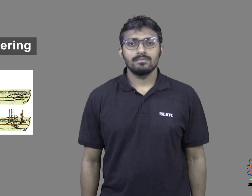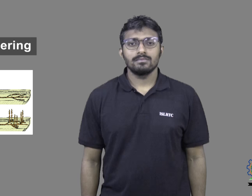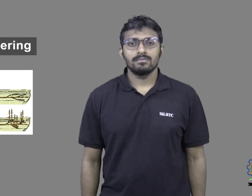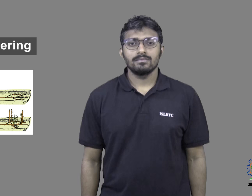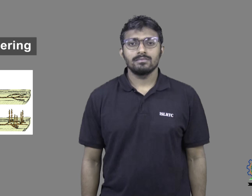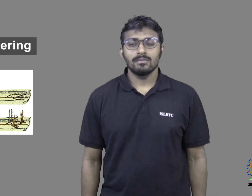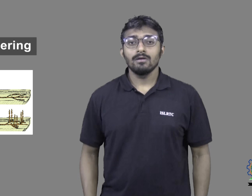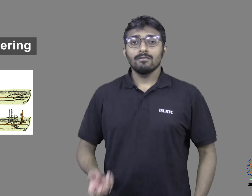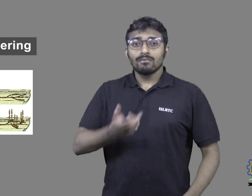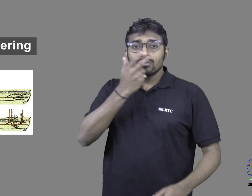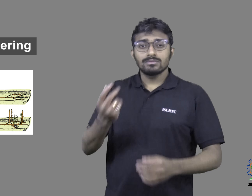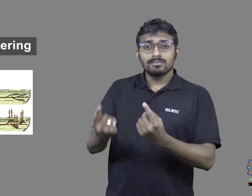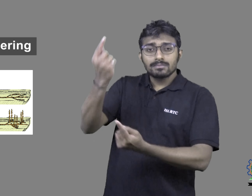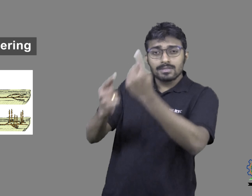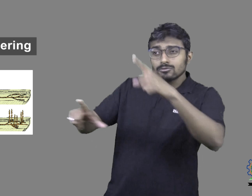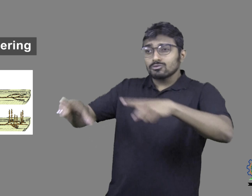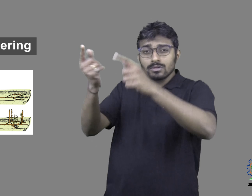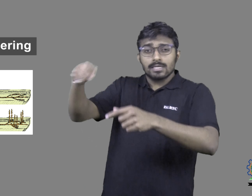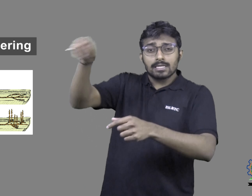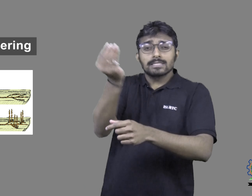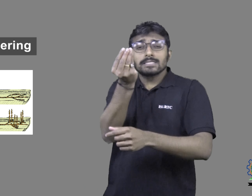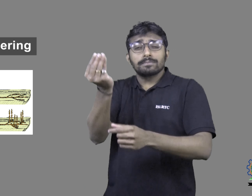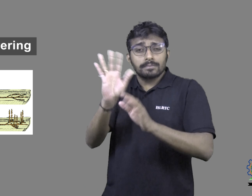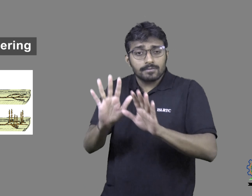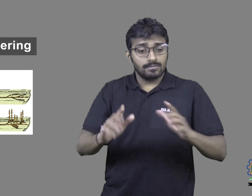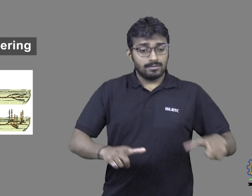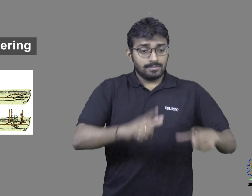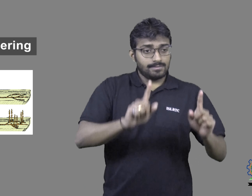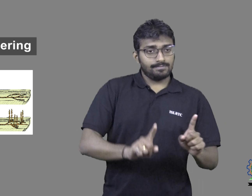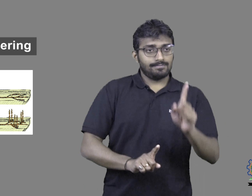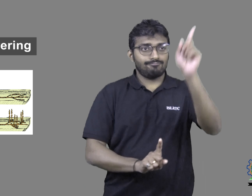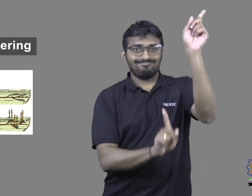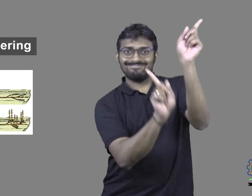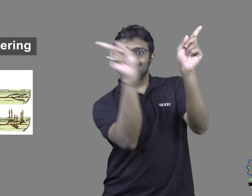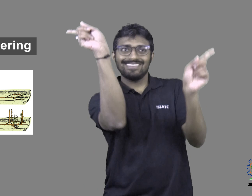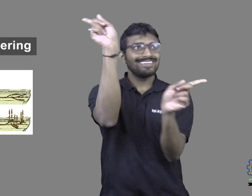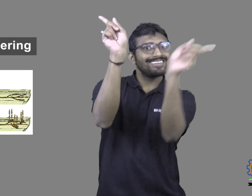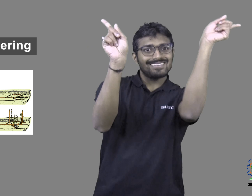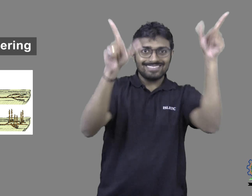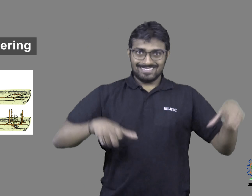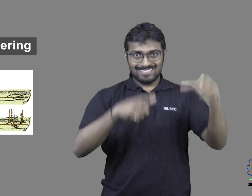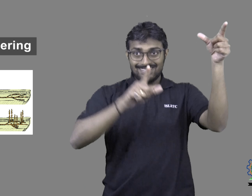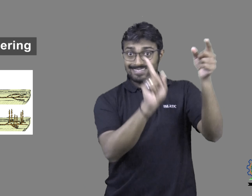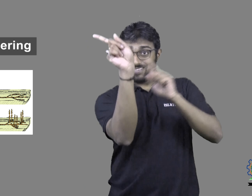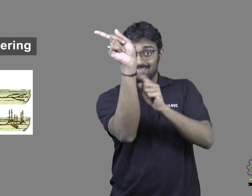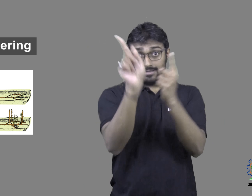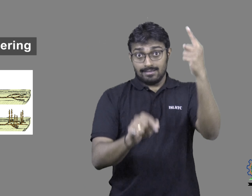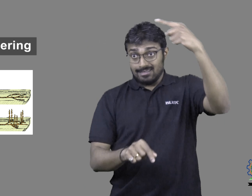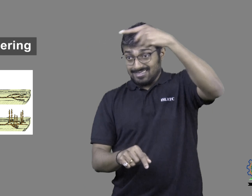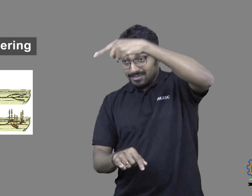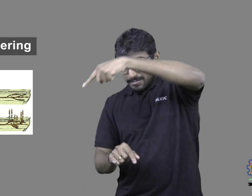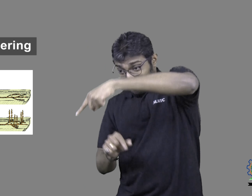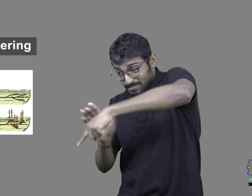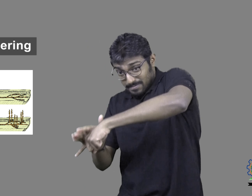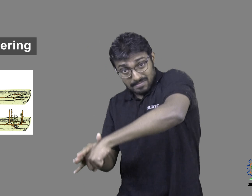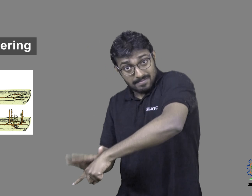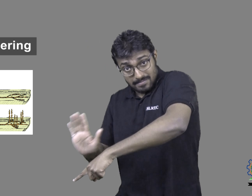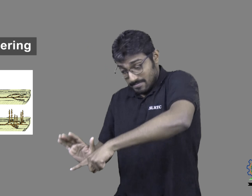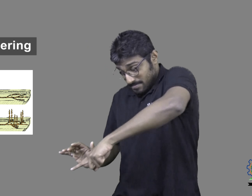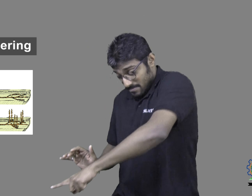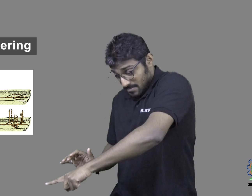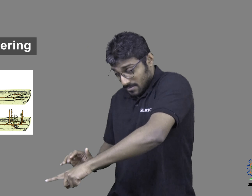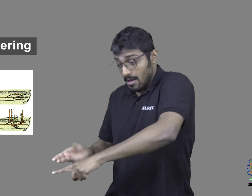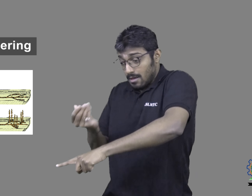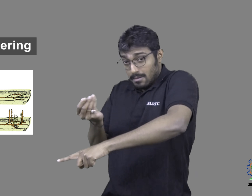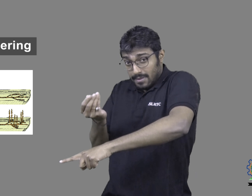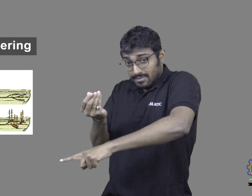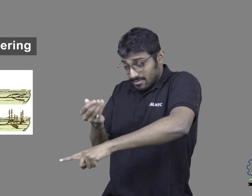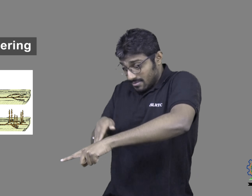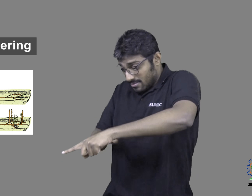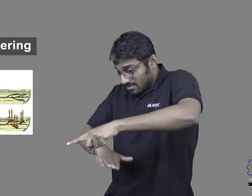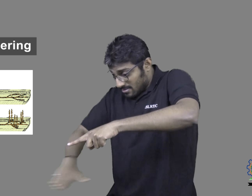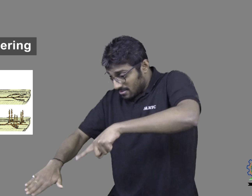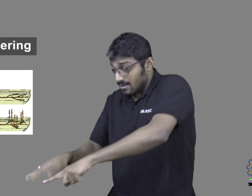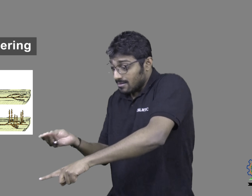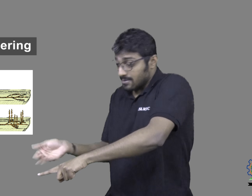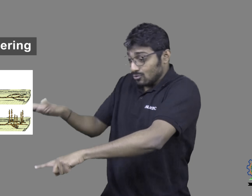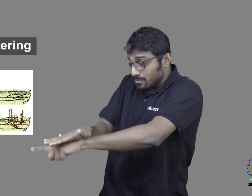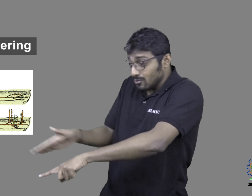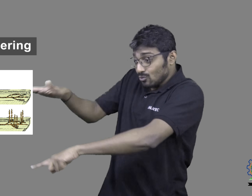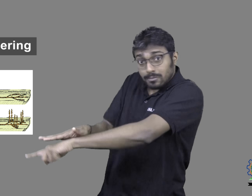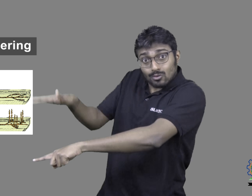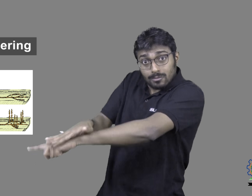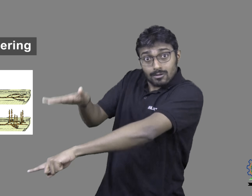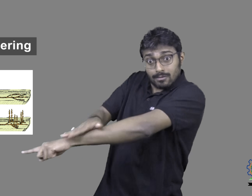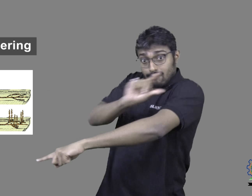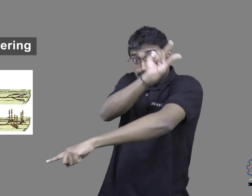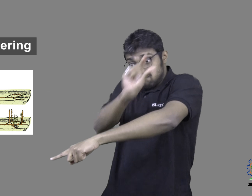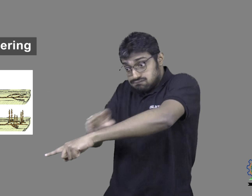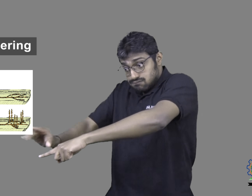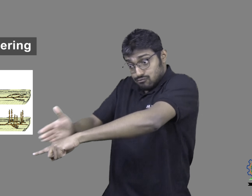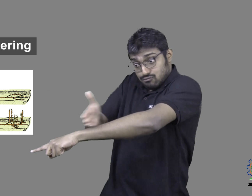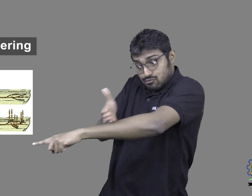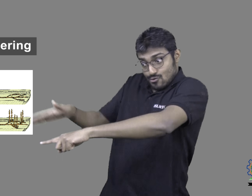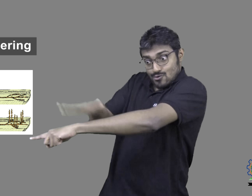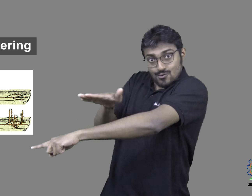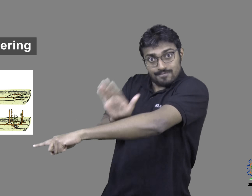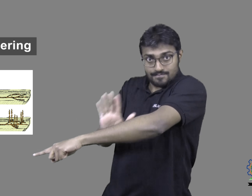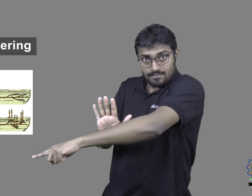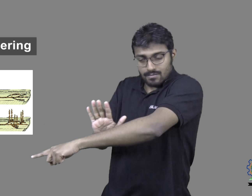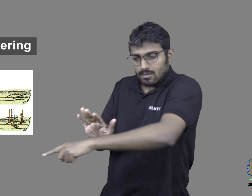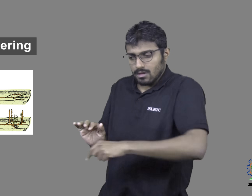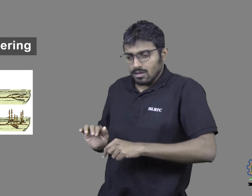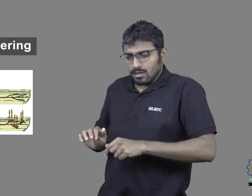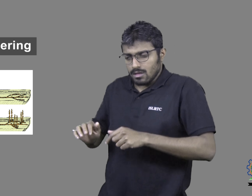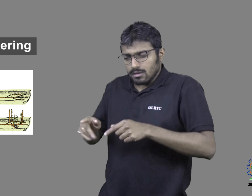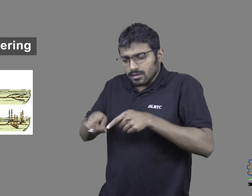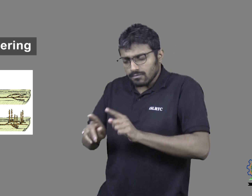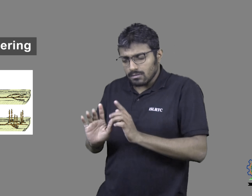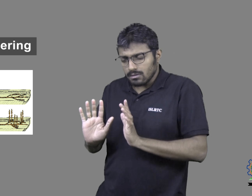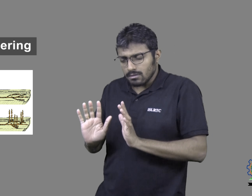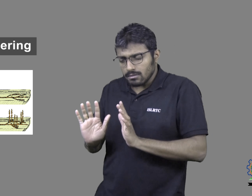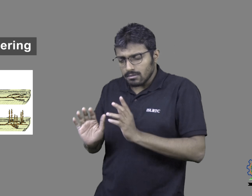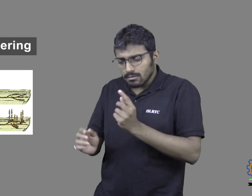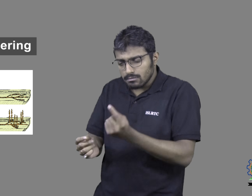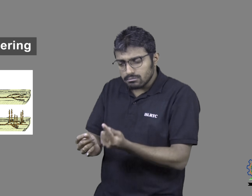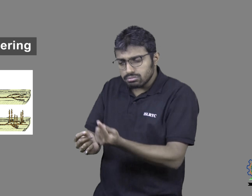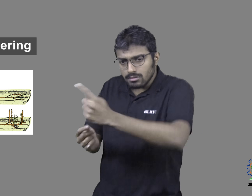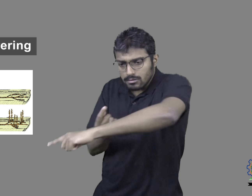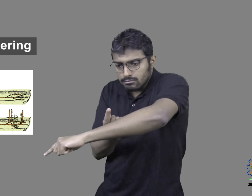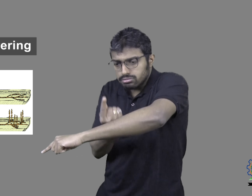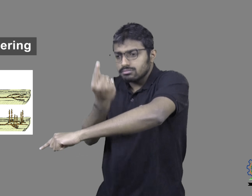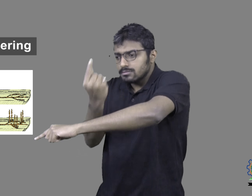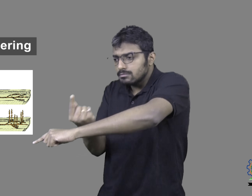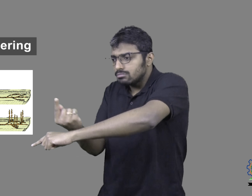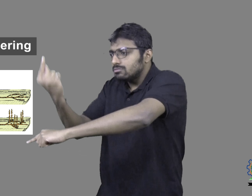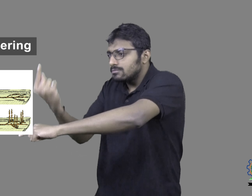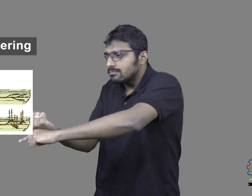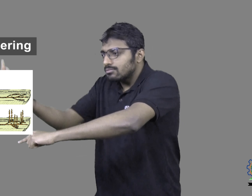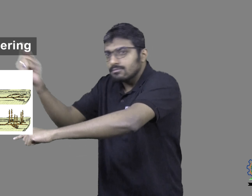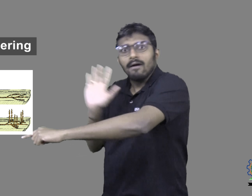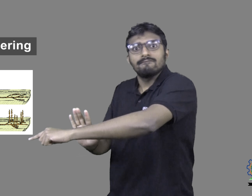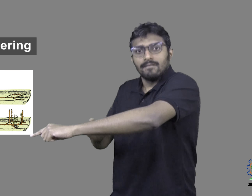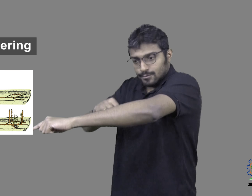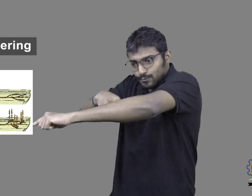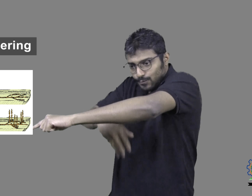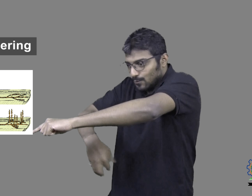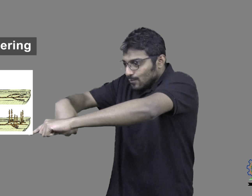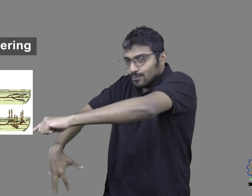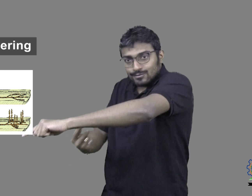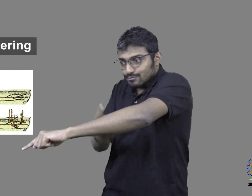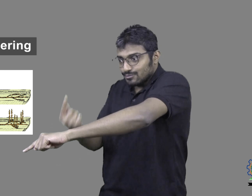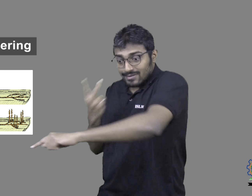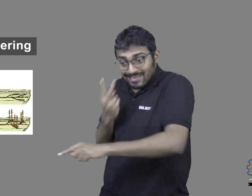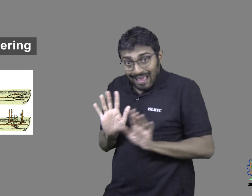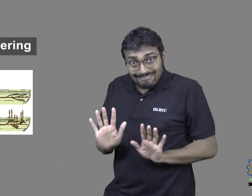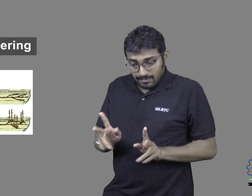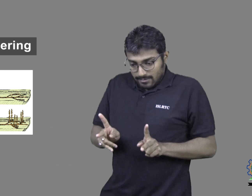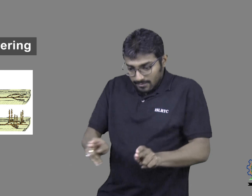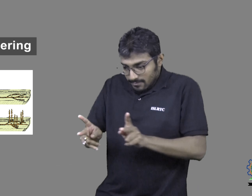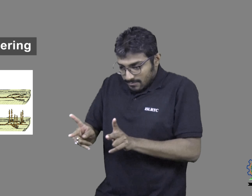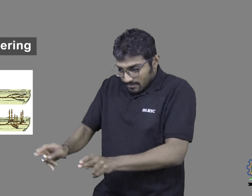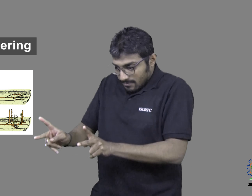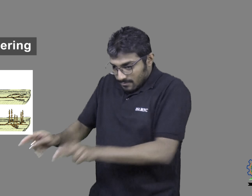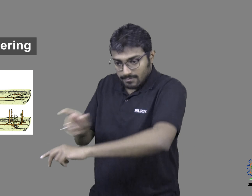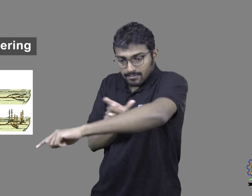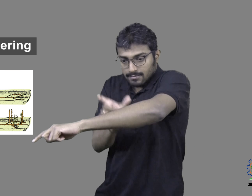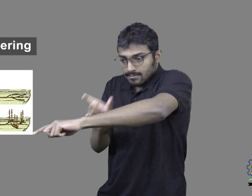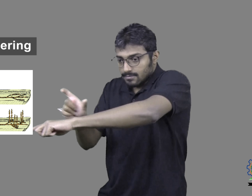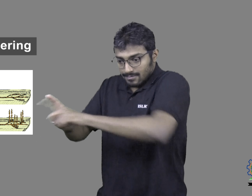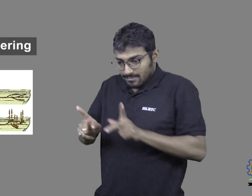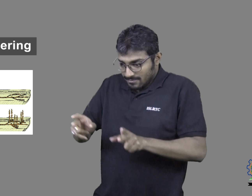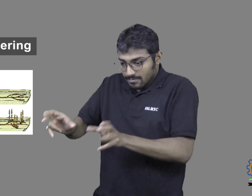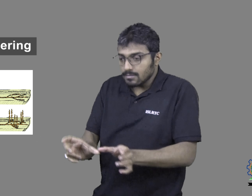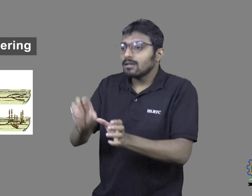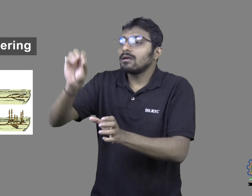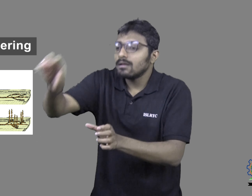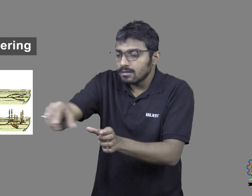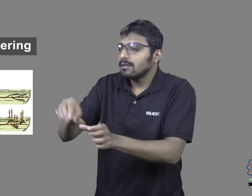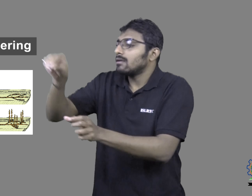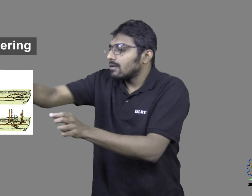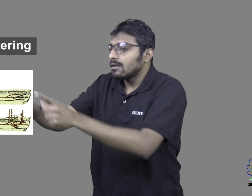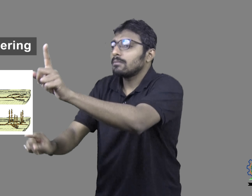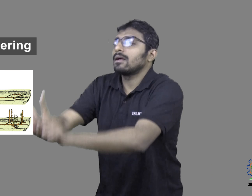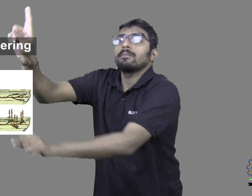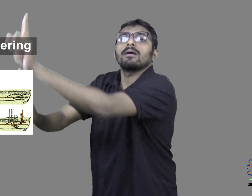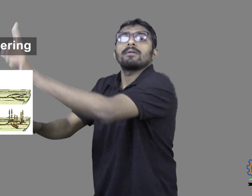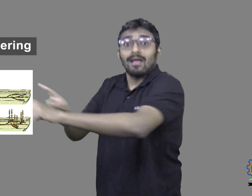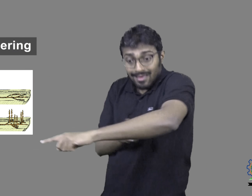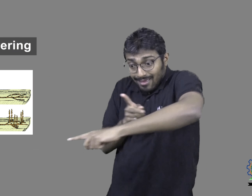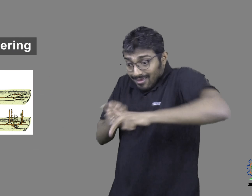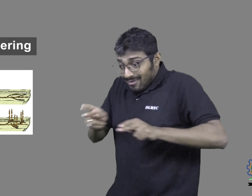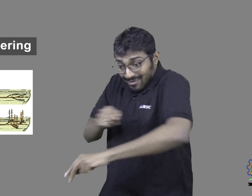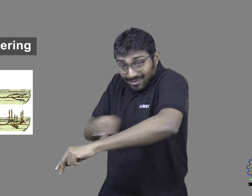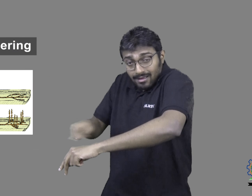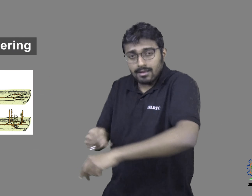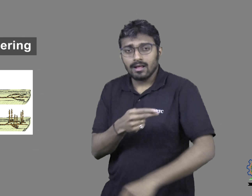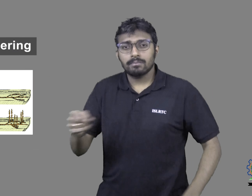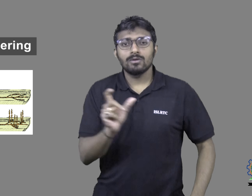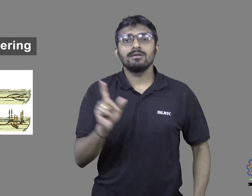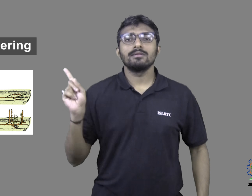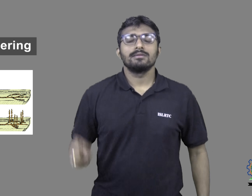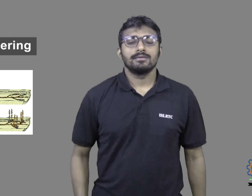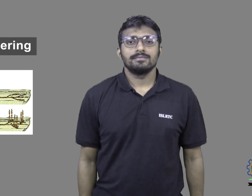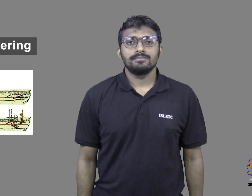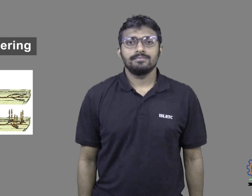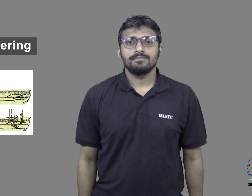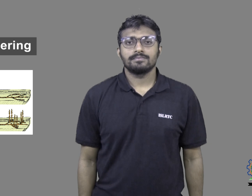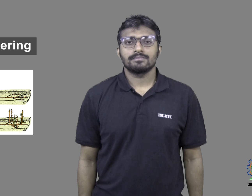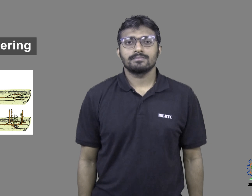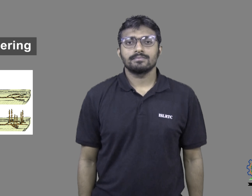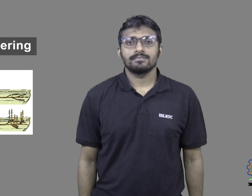Trench Layering